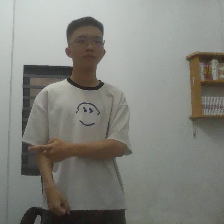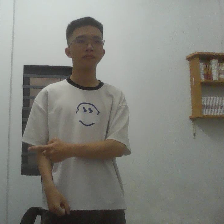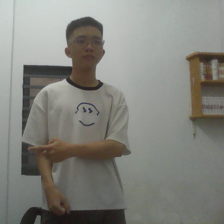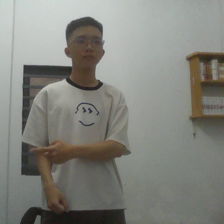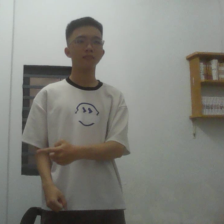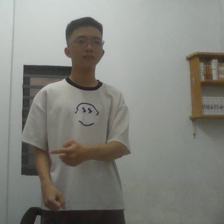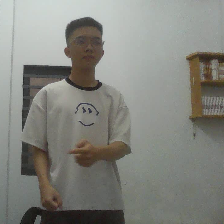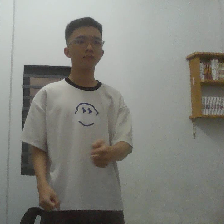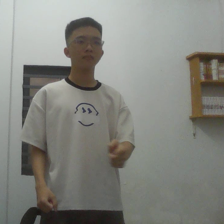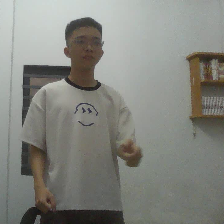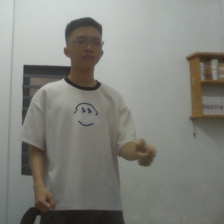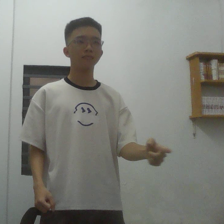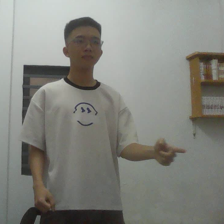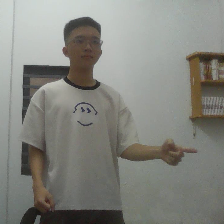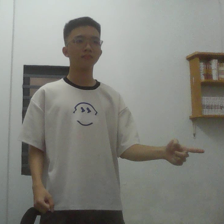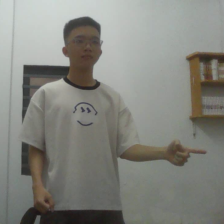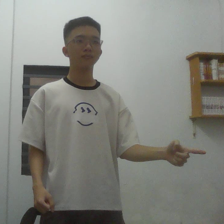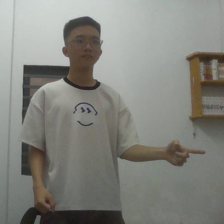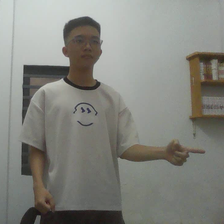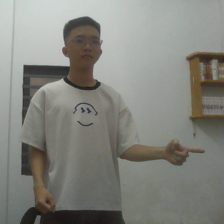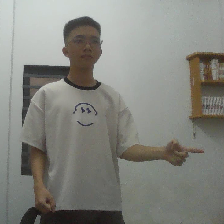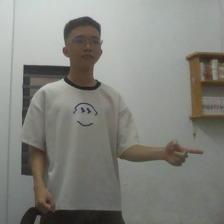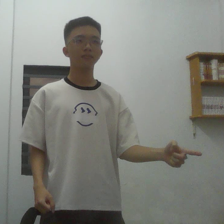cac ban